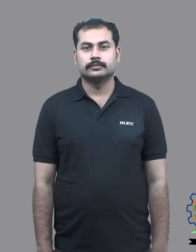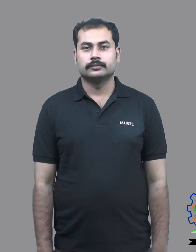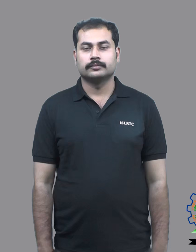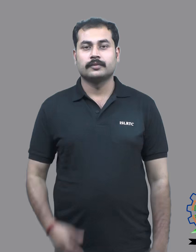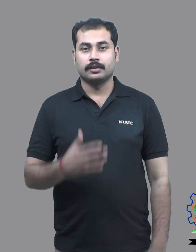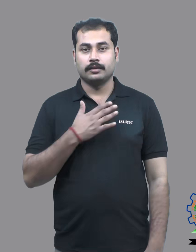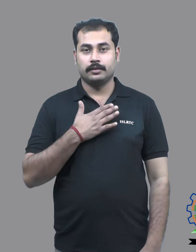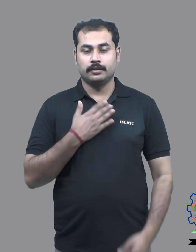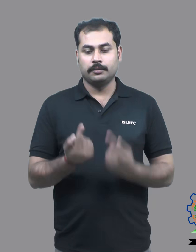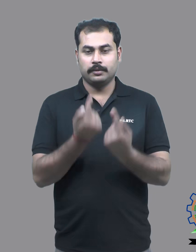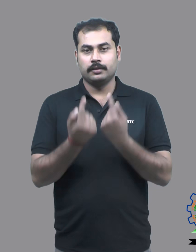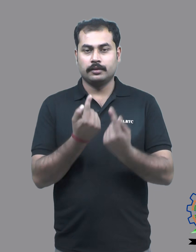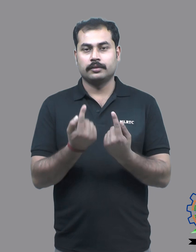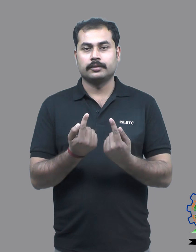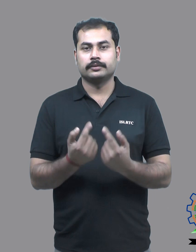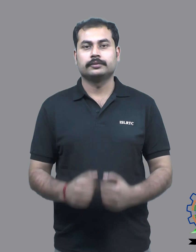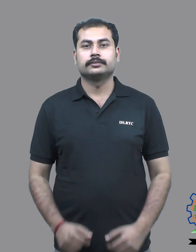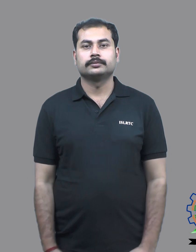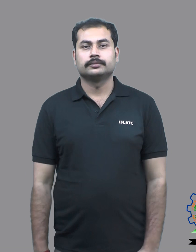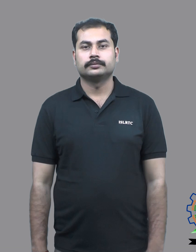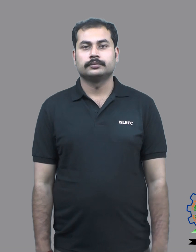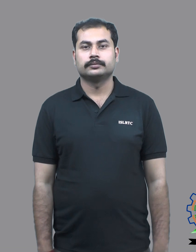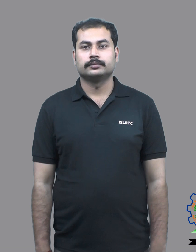Grass